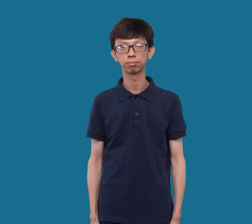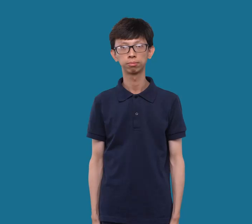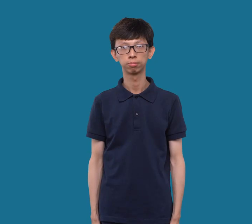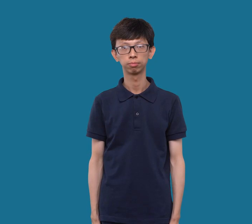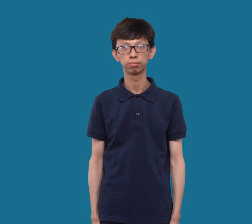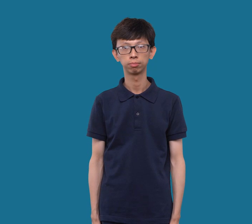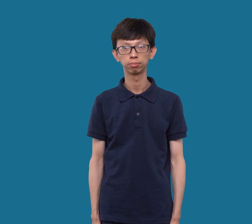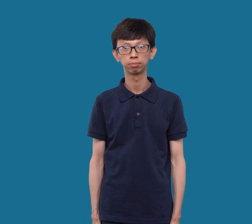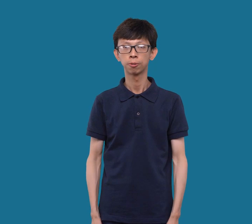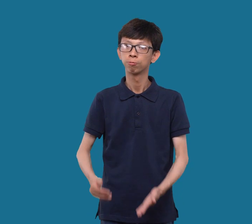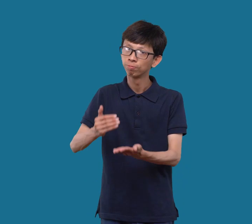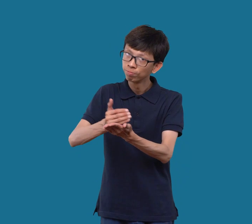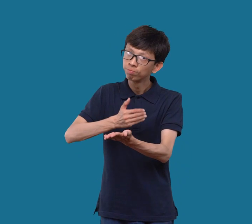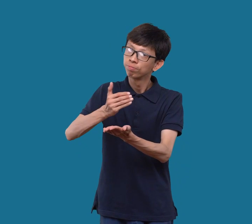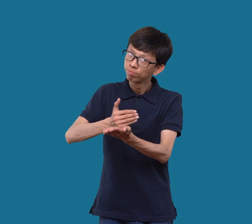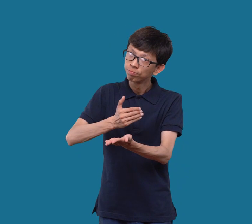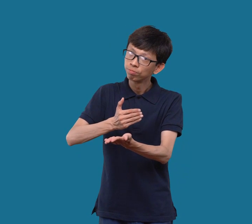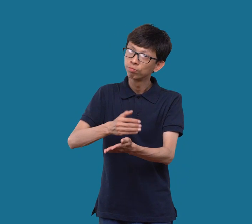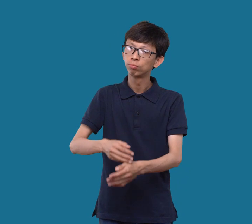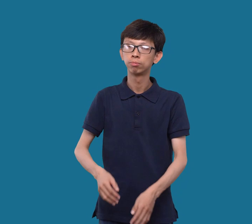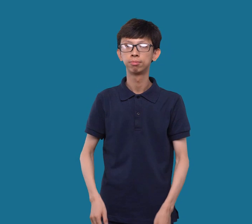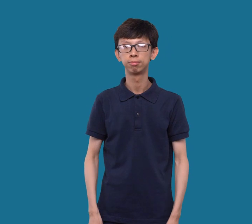tiết kiệm